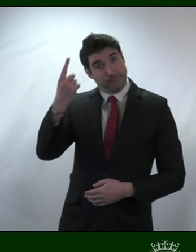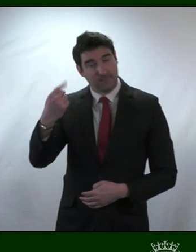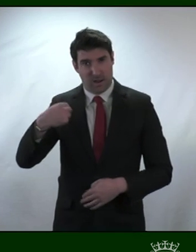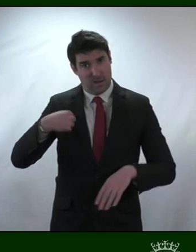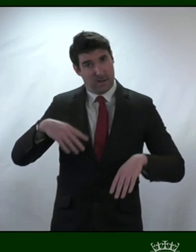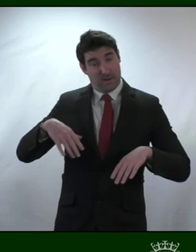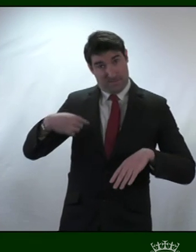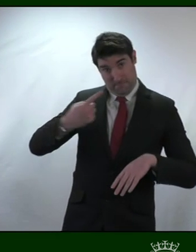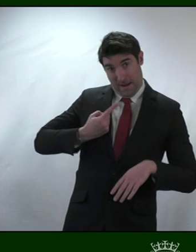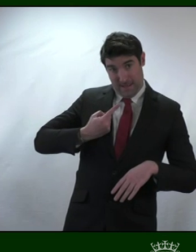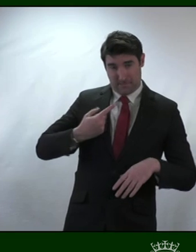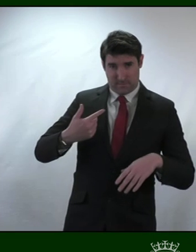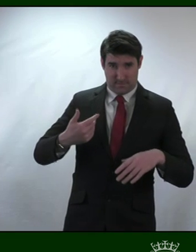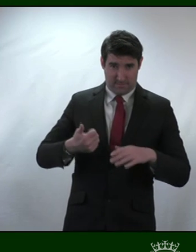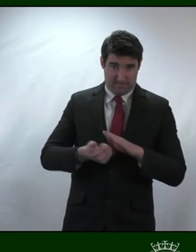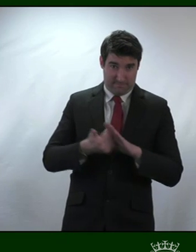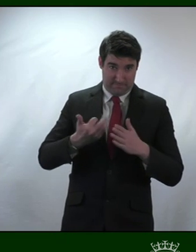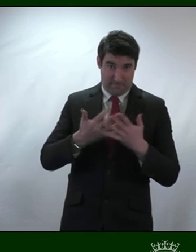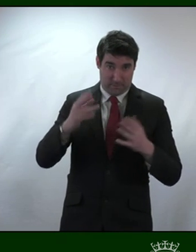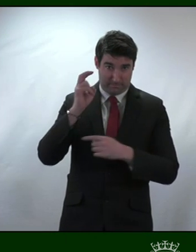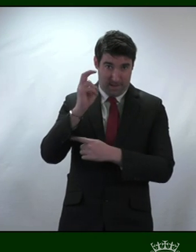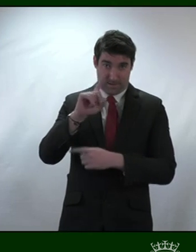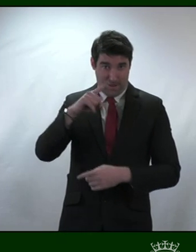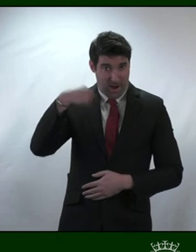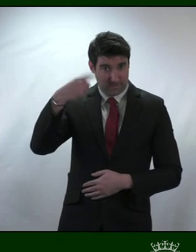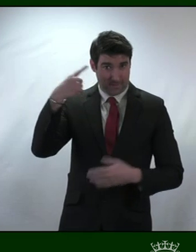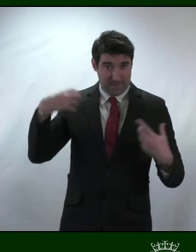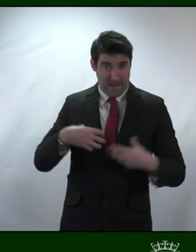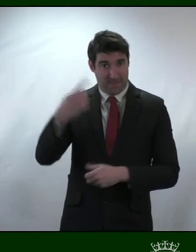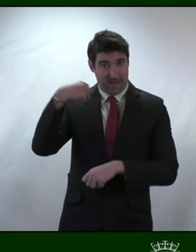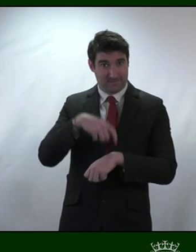We are absolutely committed to rolling out, as the hon.